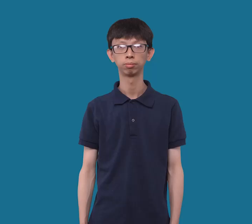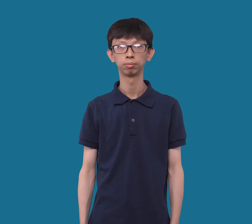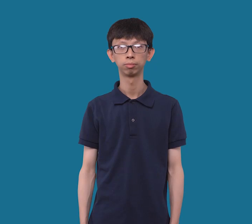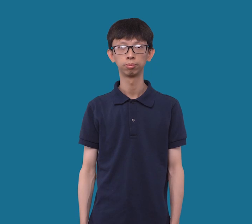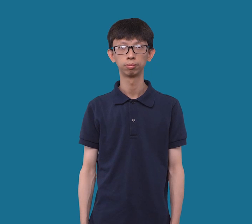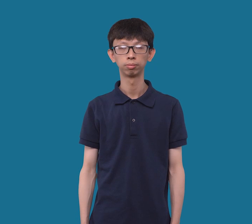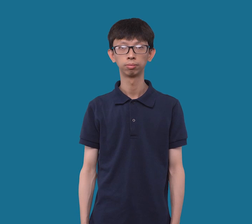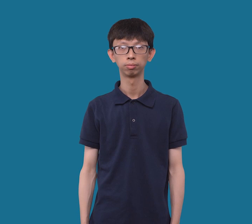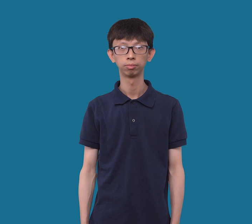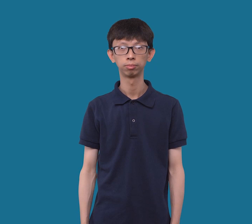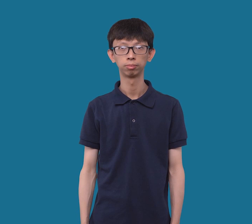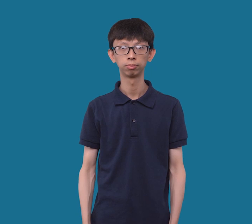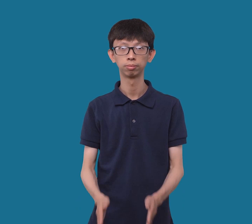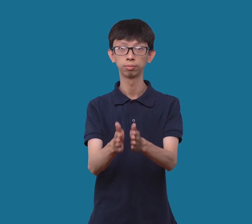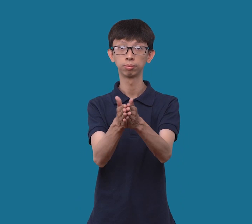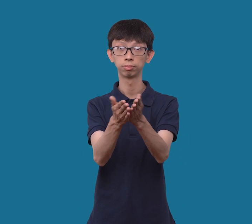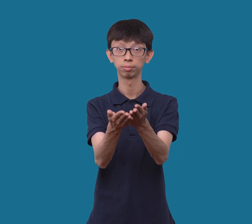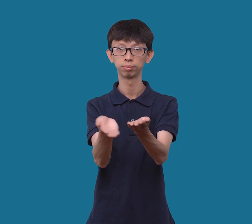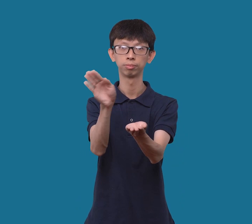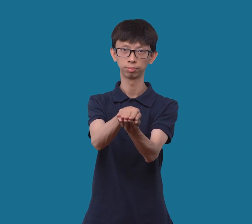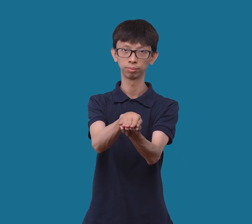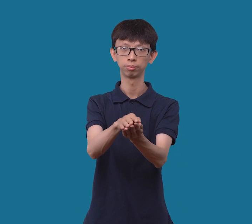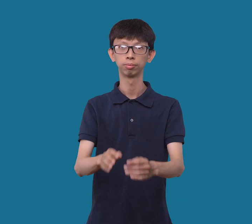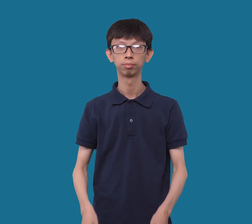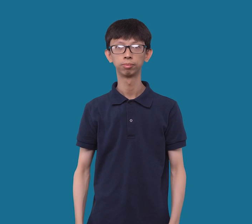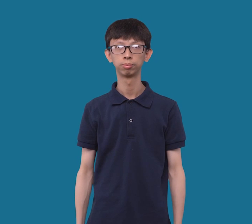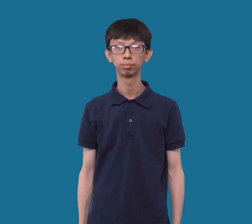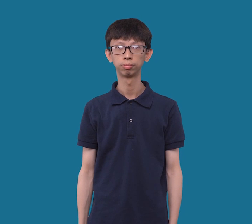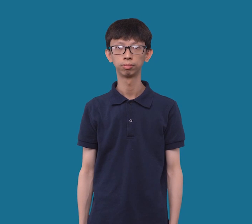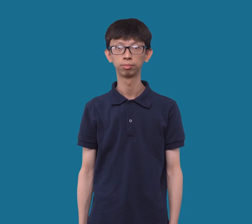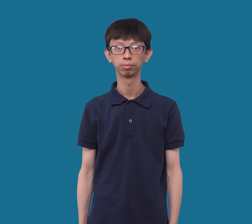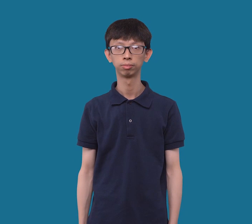bộ sách